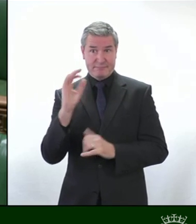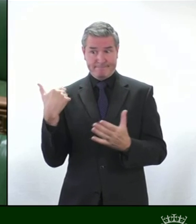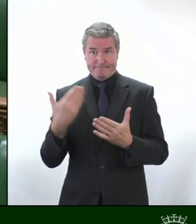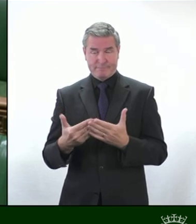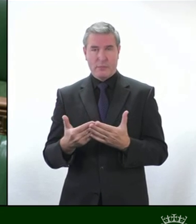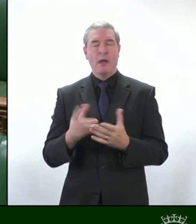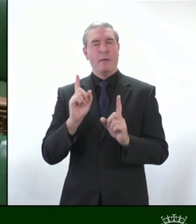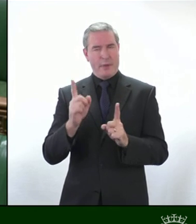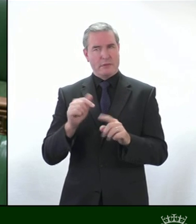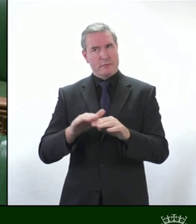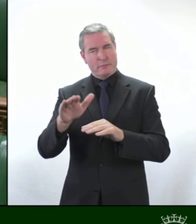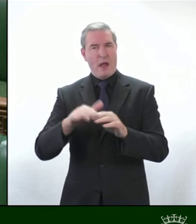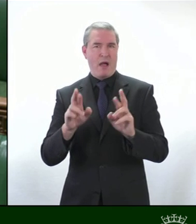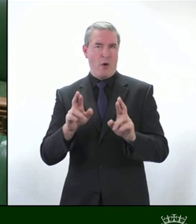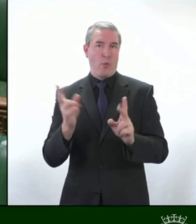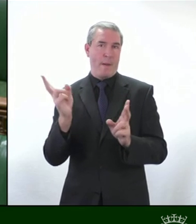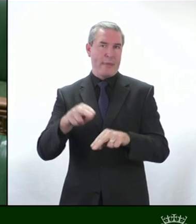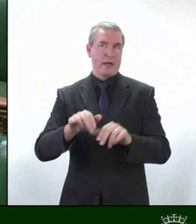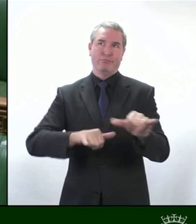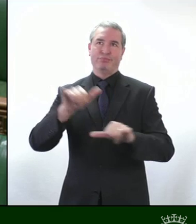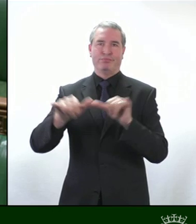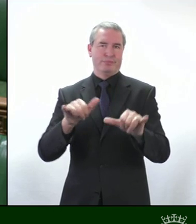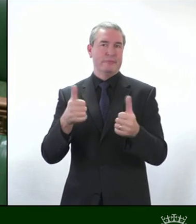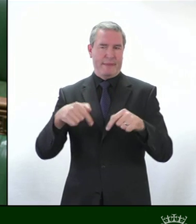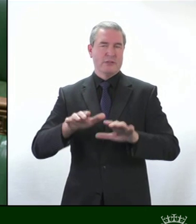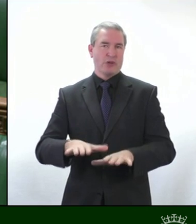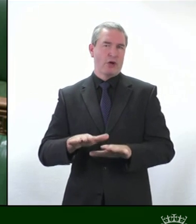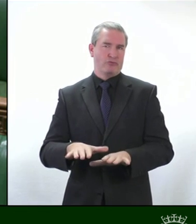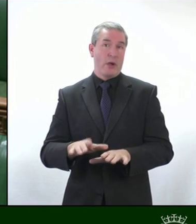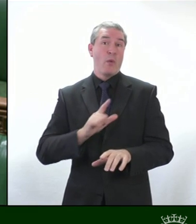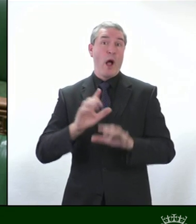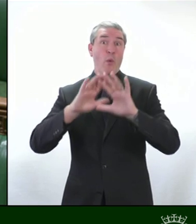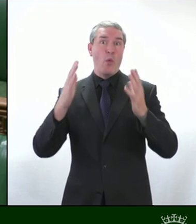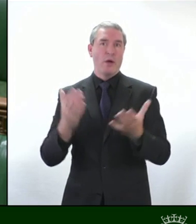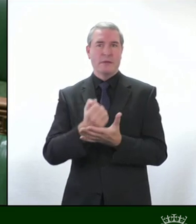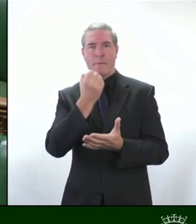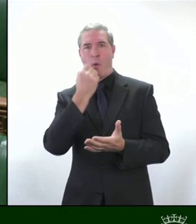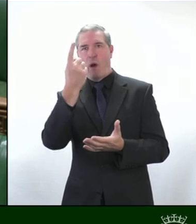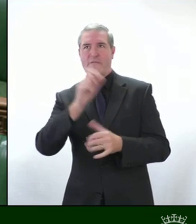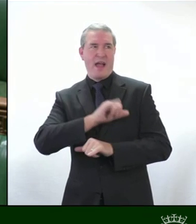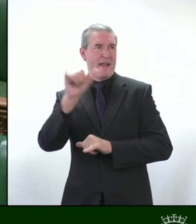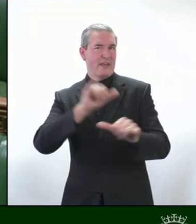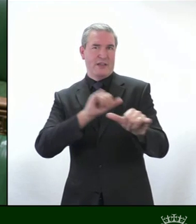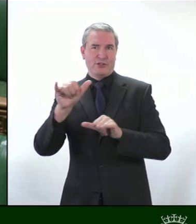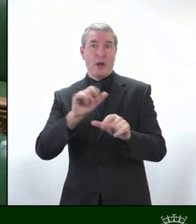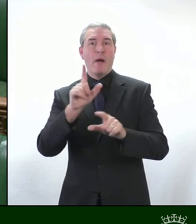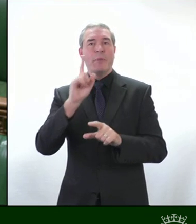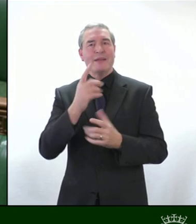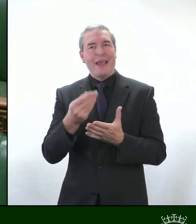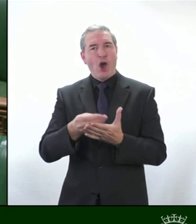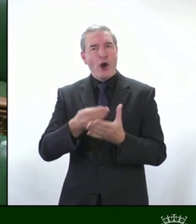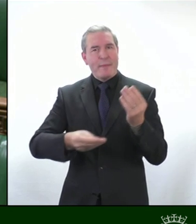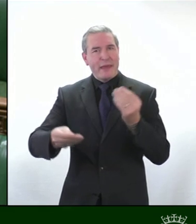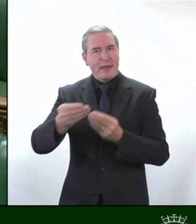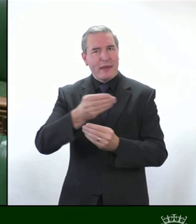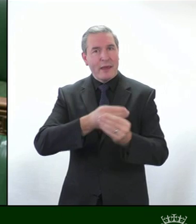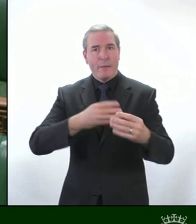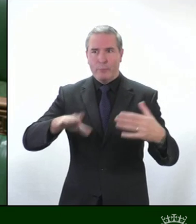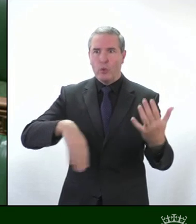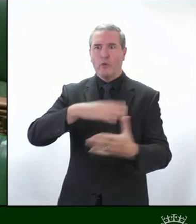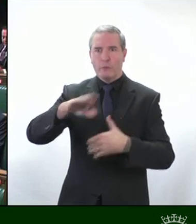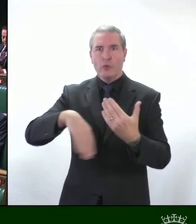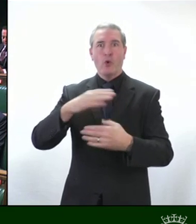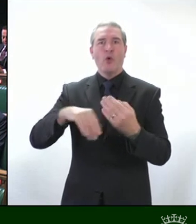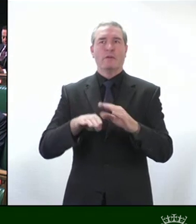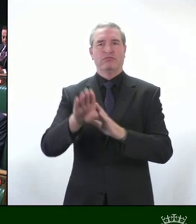I have every hope that it will bounce back very strongly, particularly in this country, which is a world leader in aviation, once we get the economy moving again, as I hope we can.